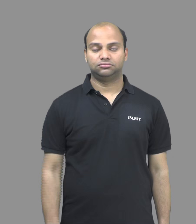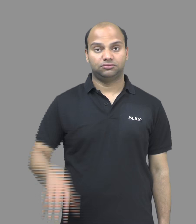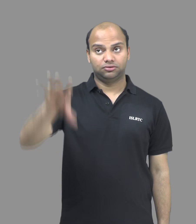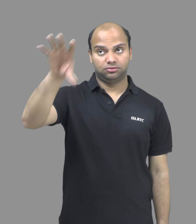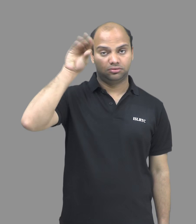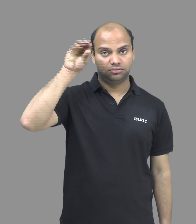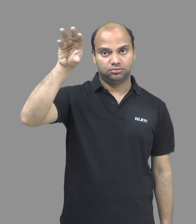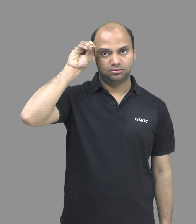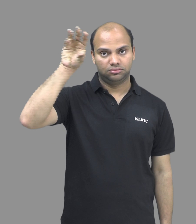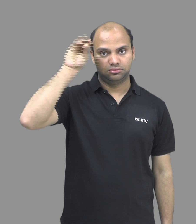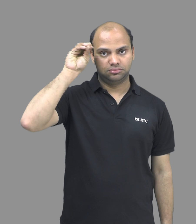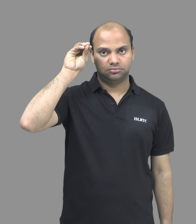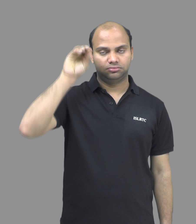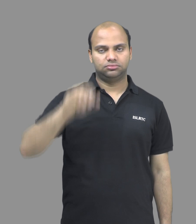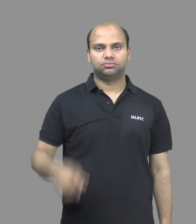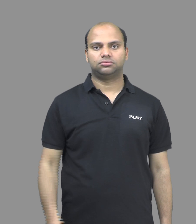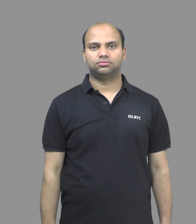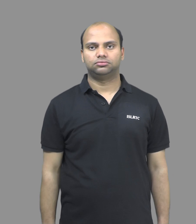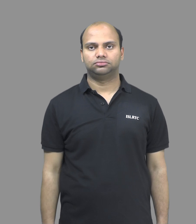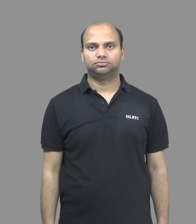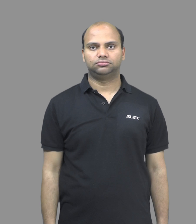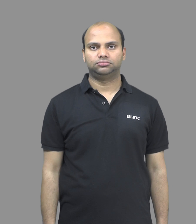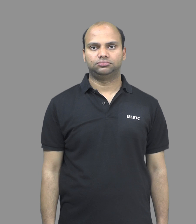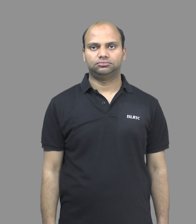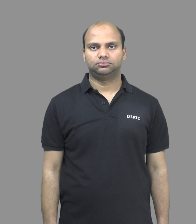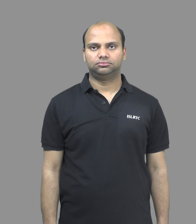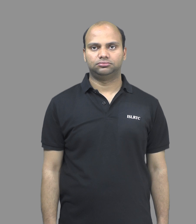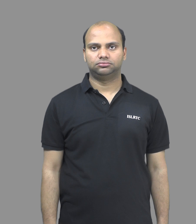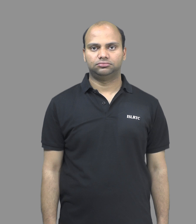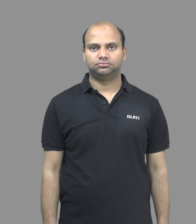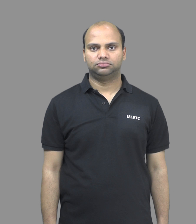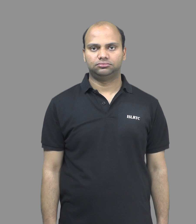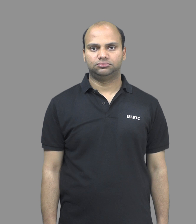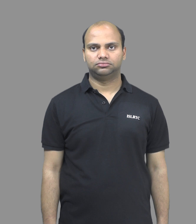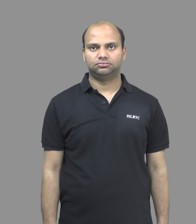Learn